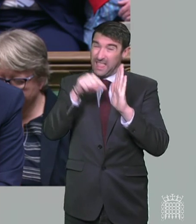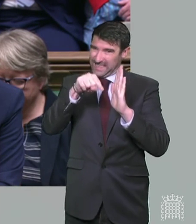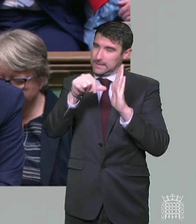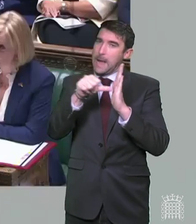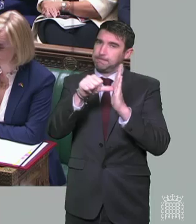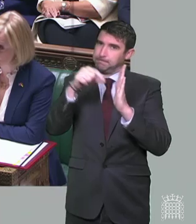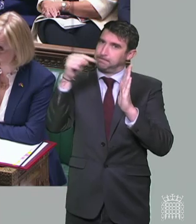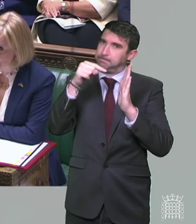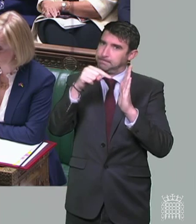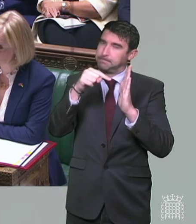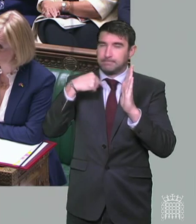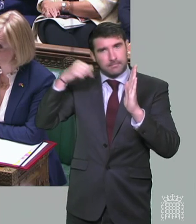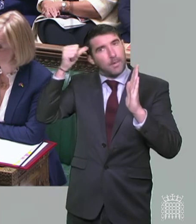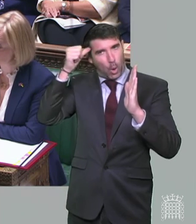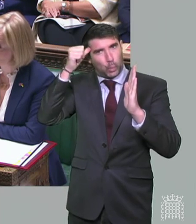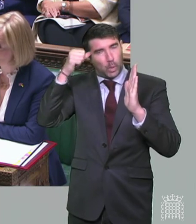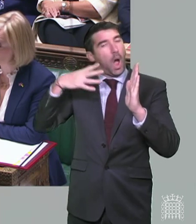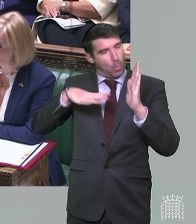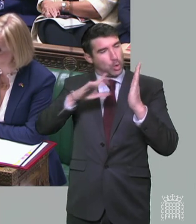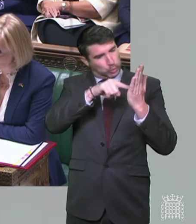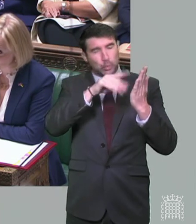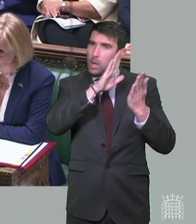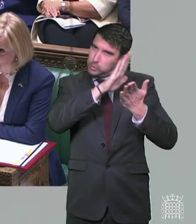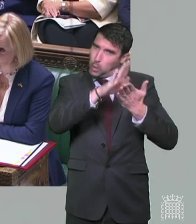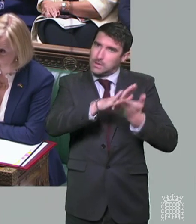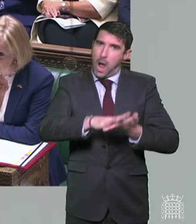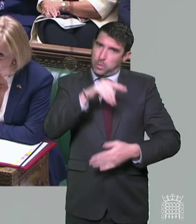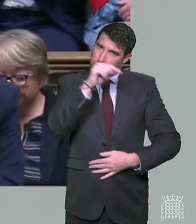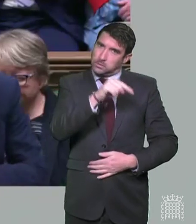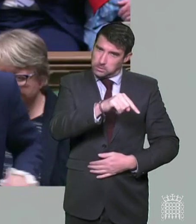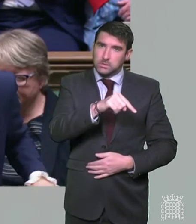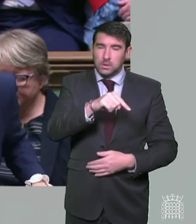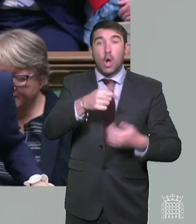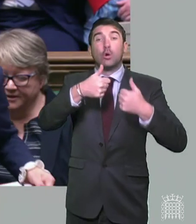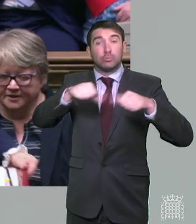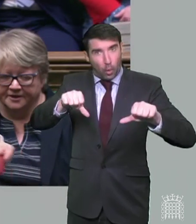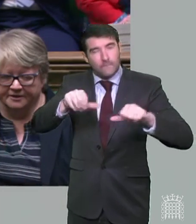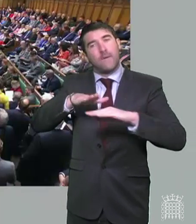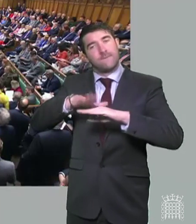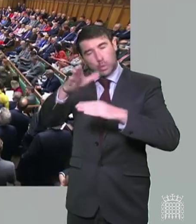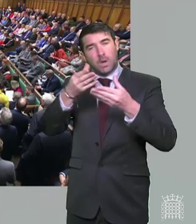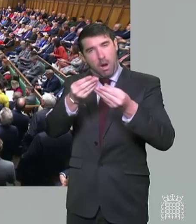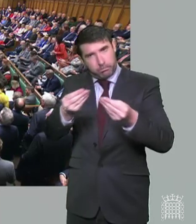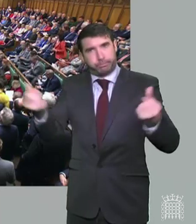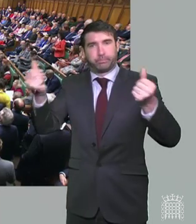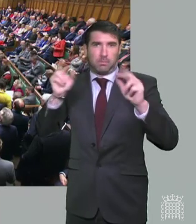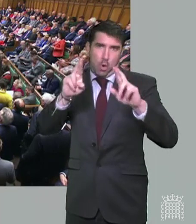I am determined to get on with doing that and I am determined to work with all parties to find that resolution.